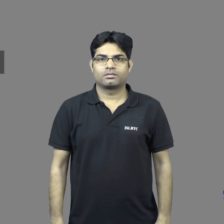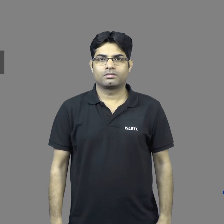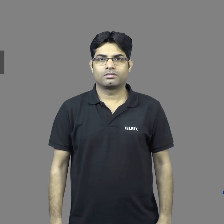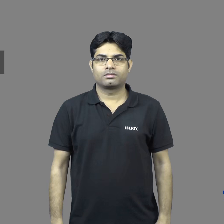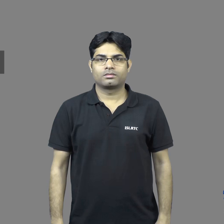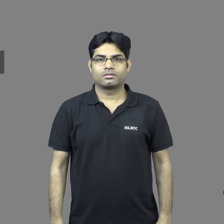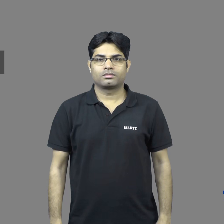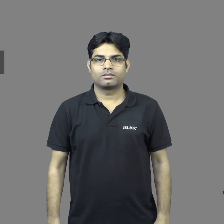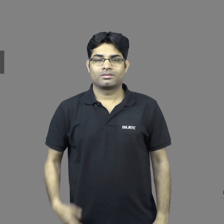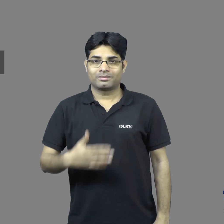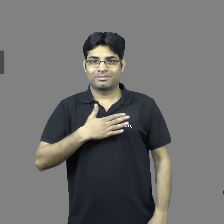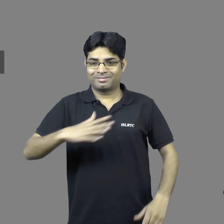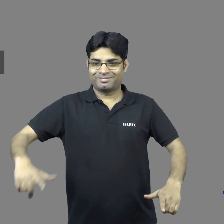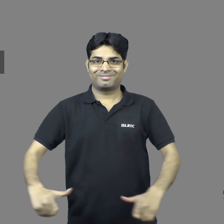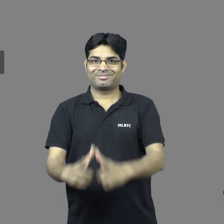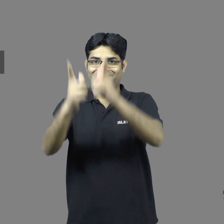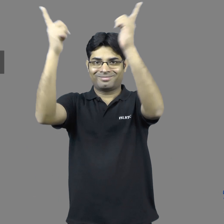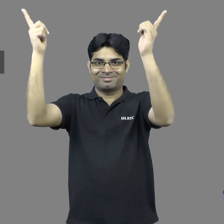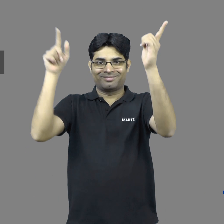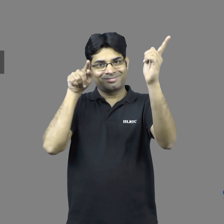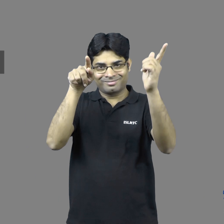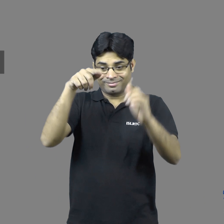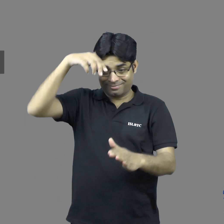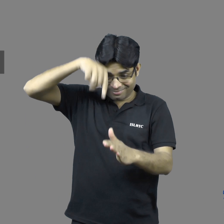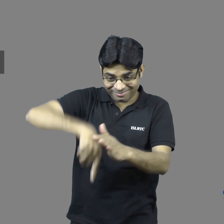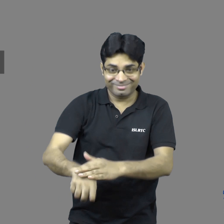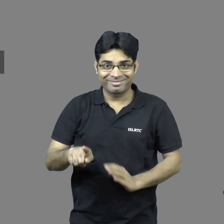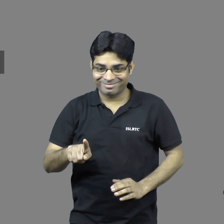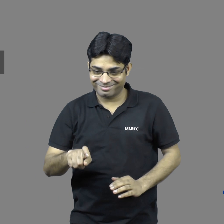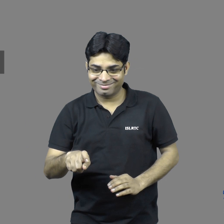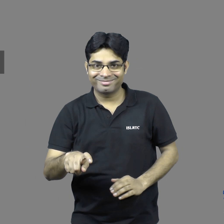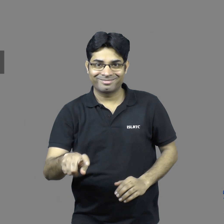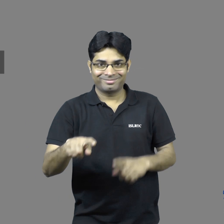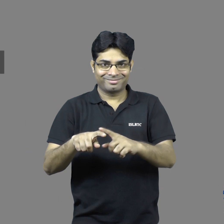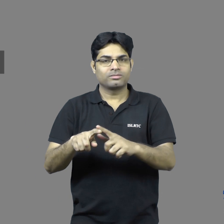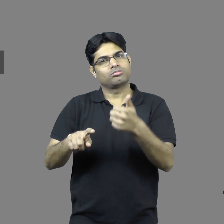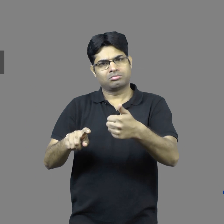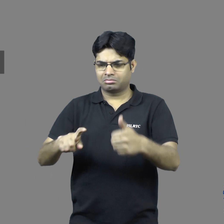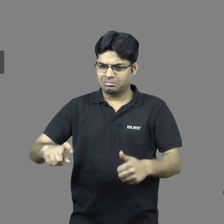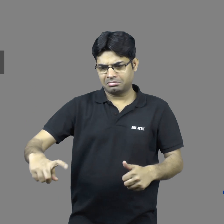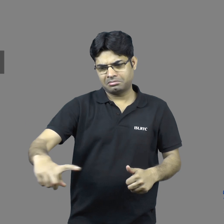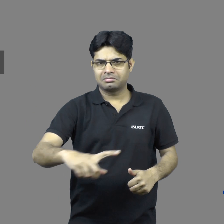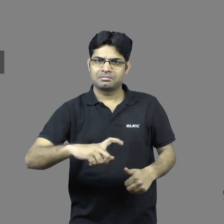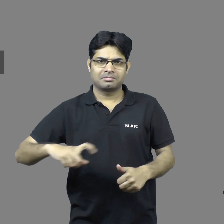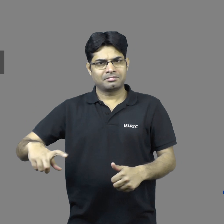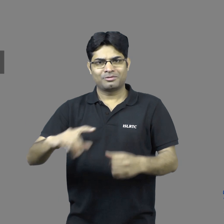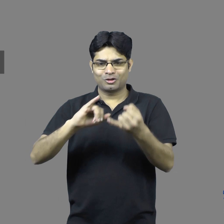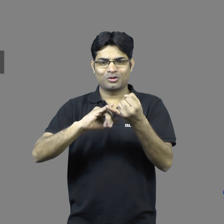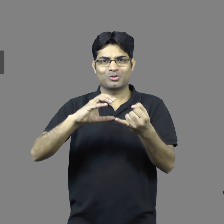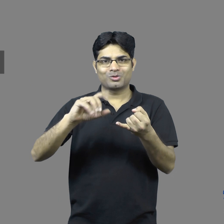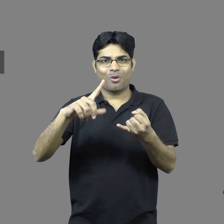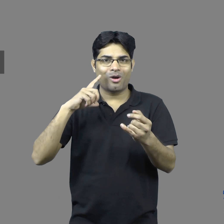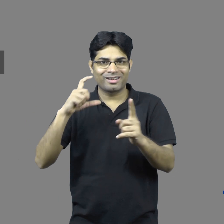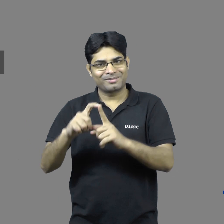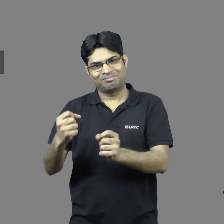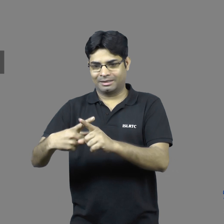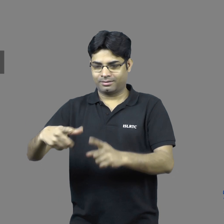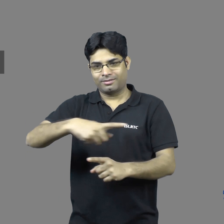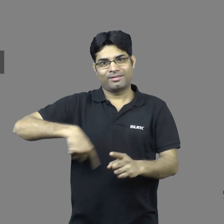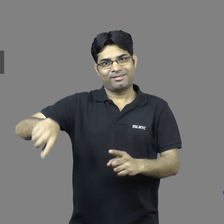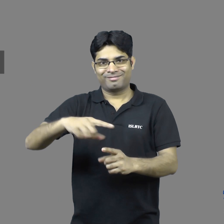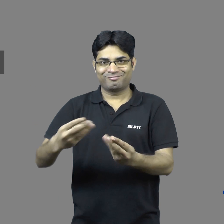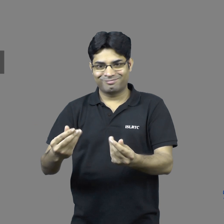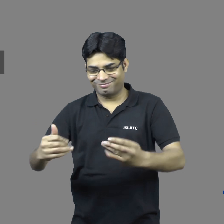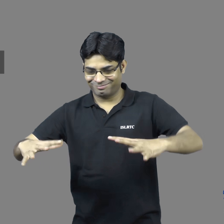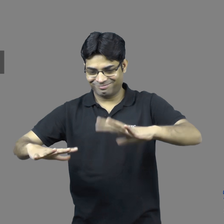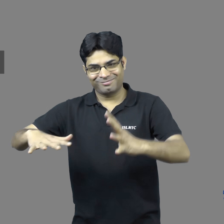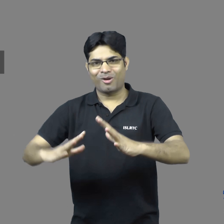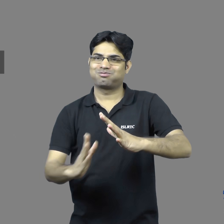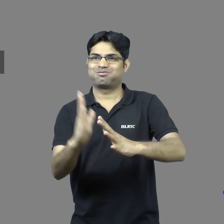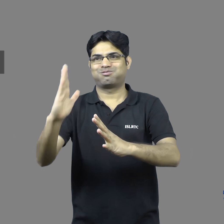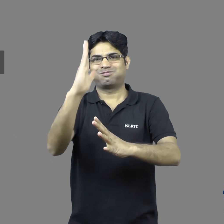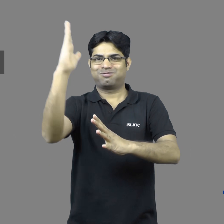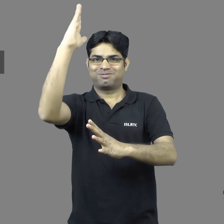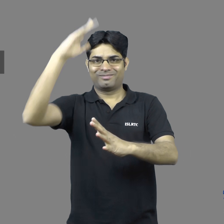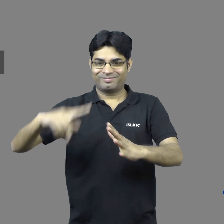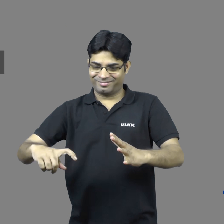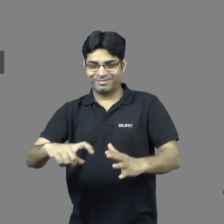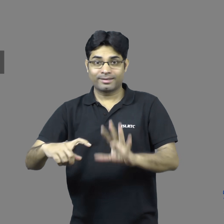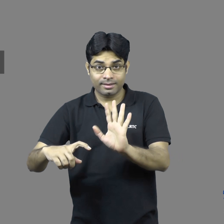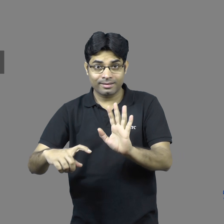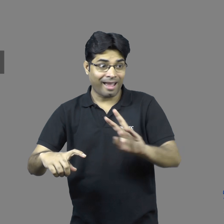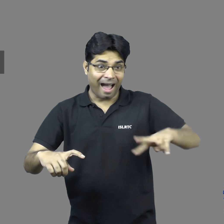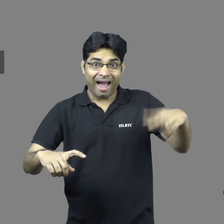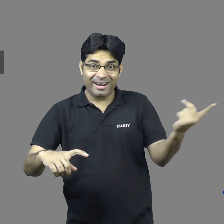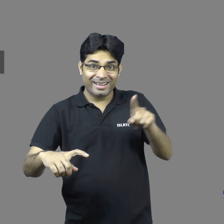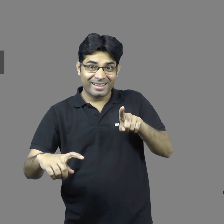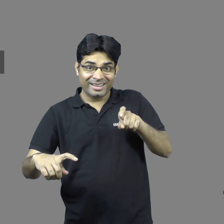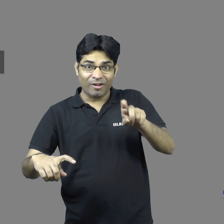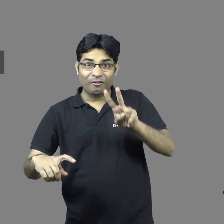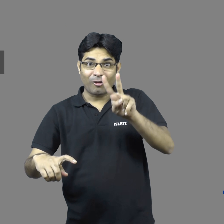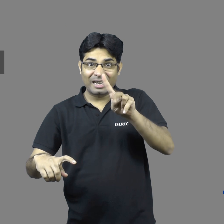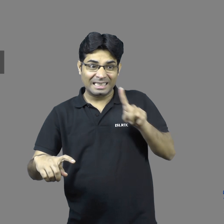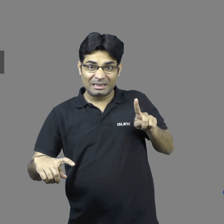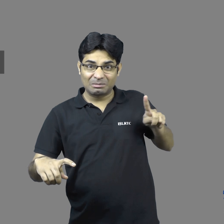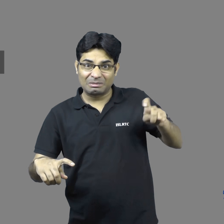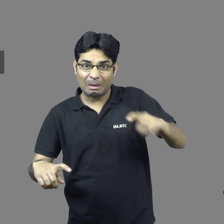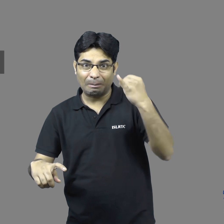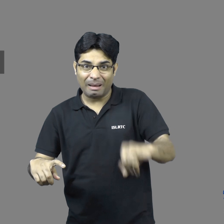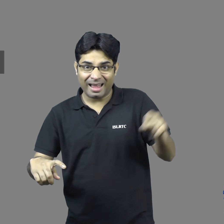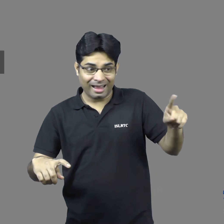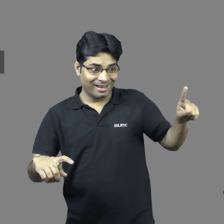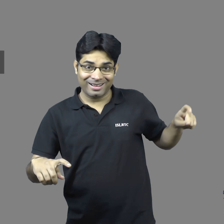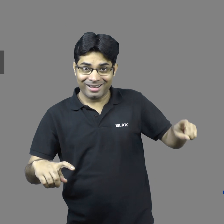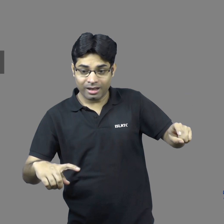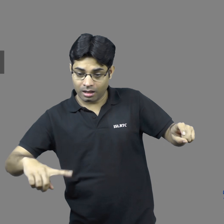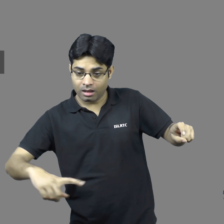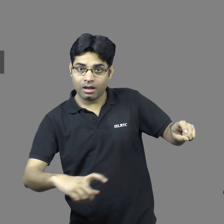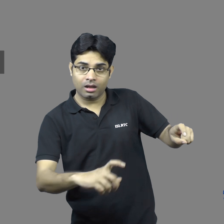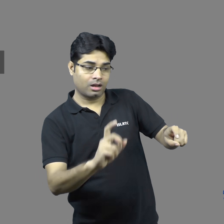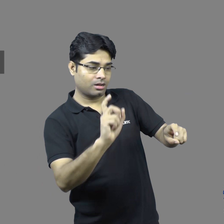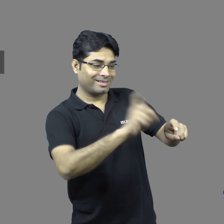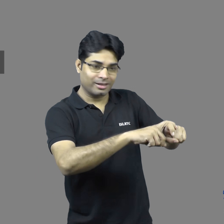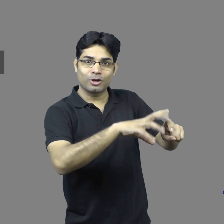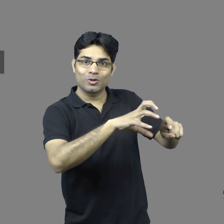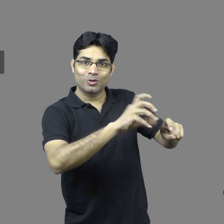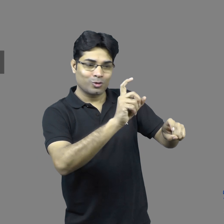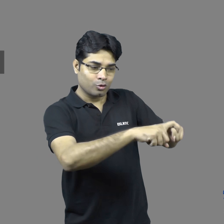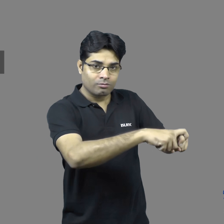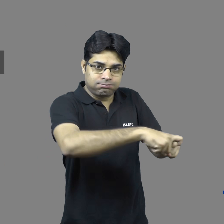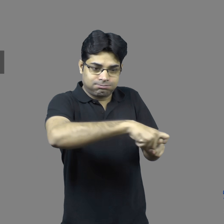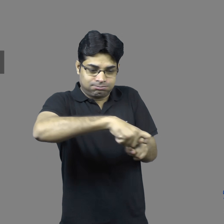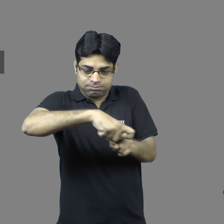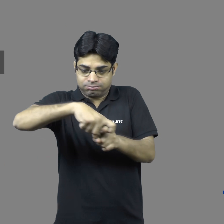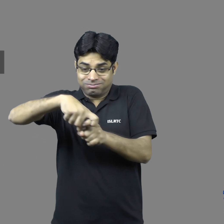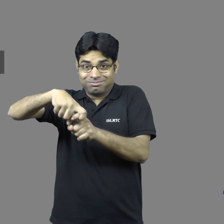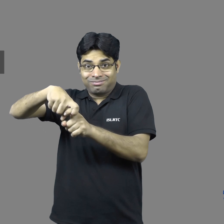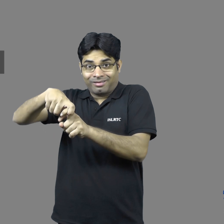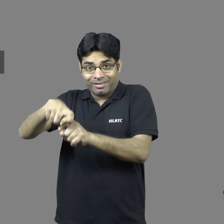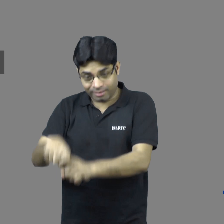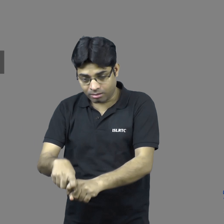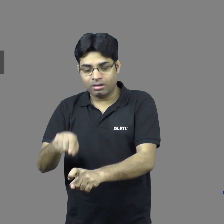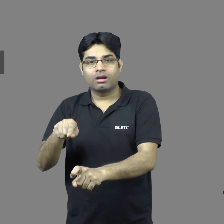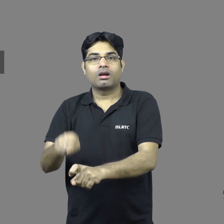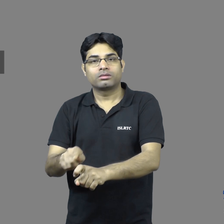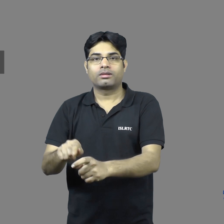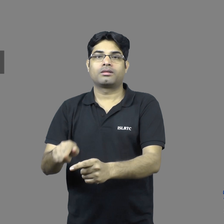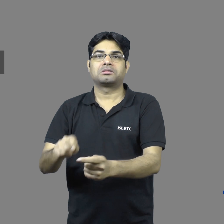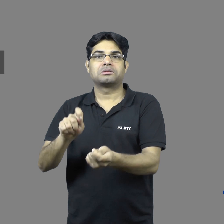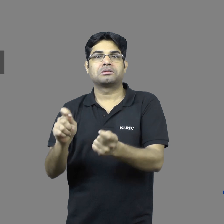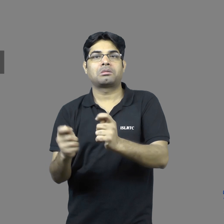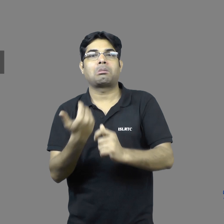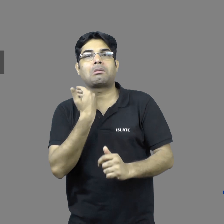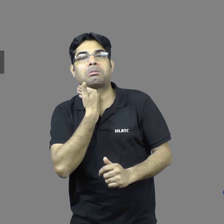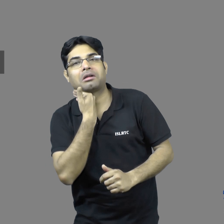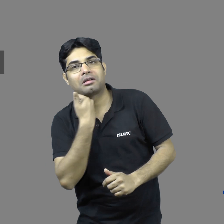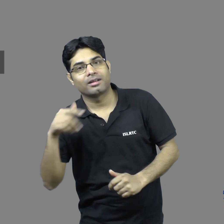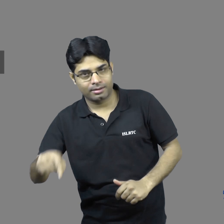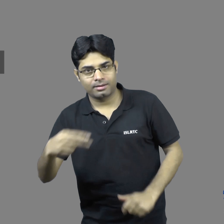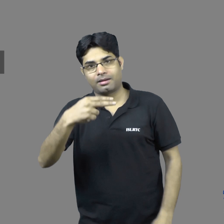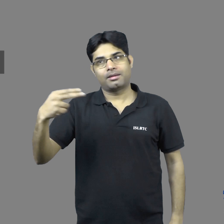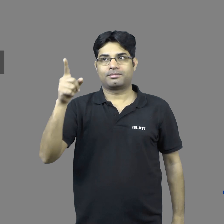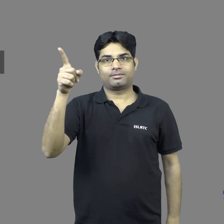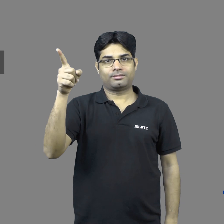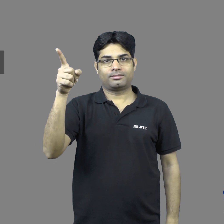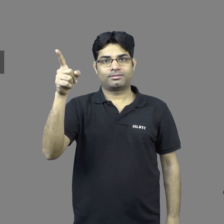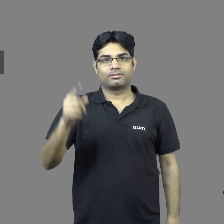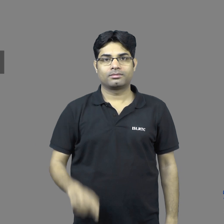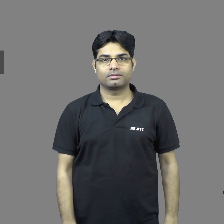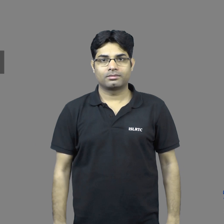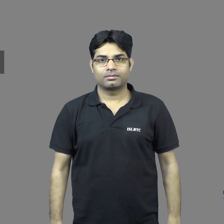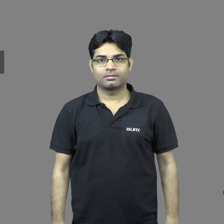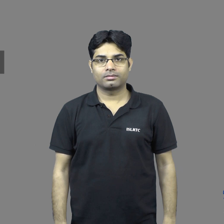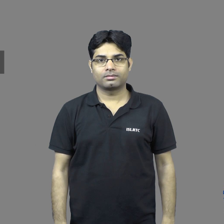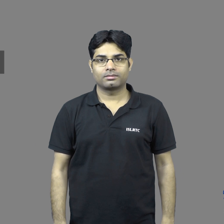Virus Symtoms